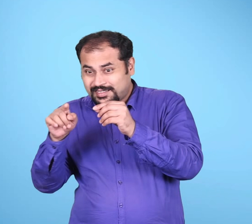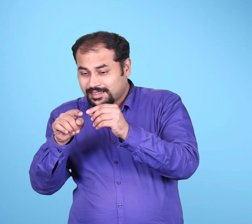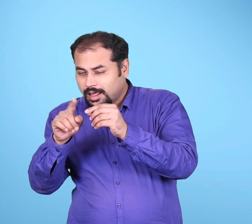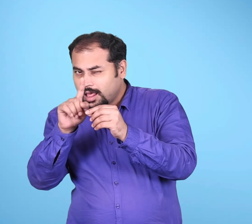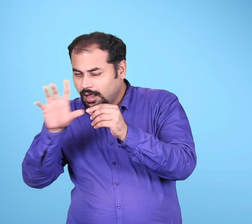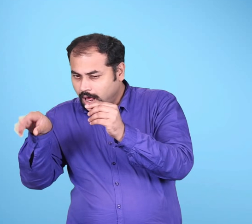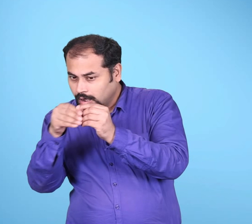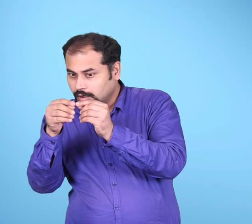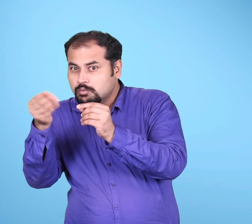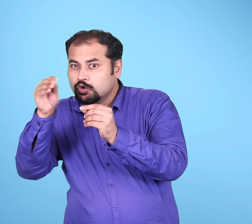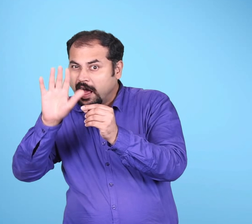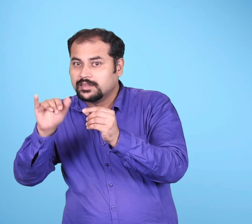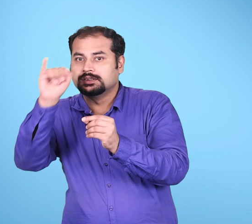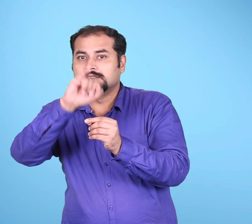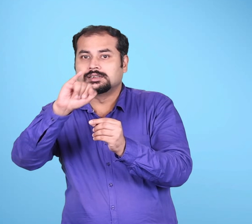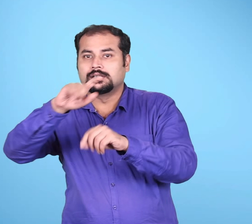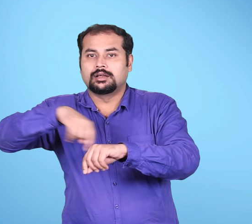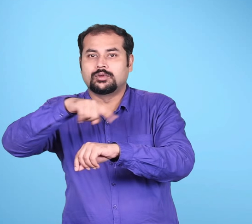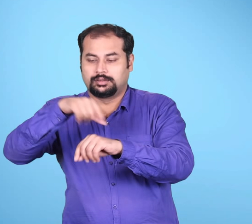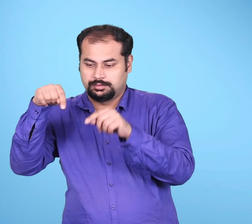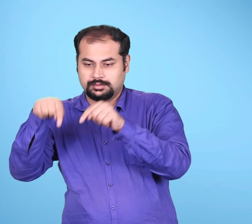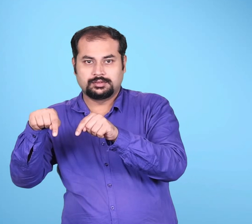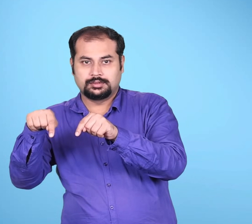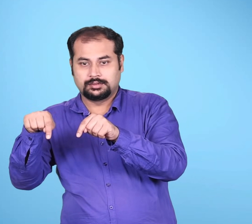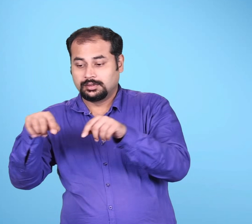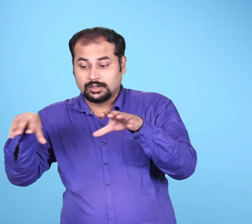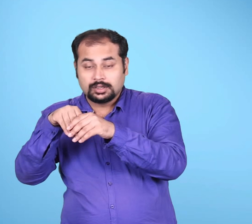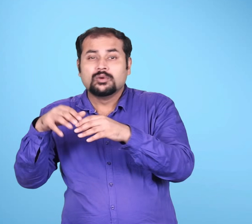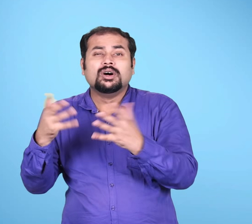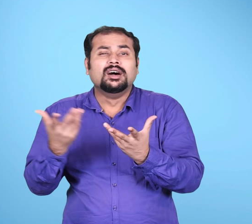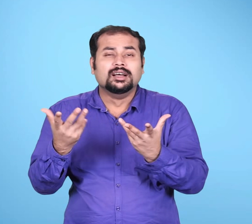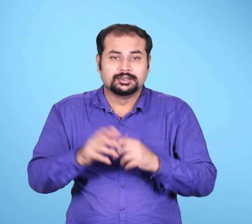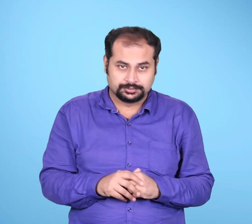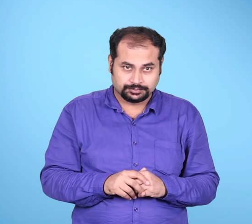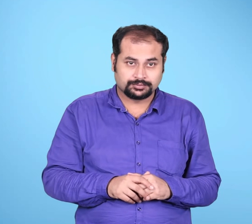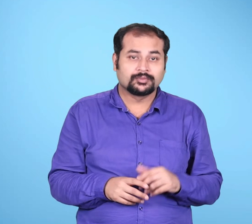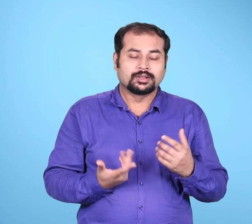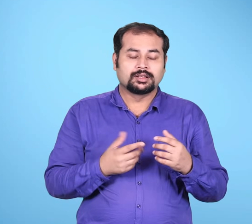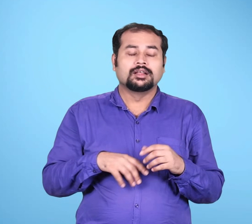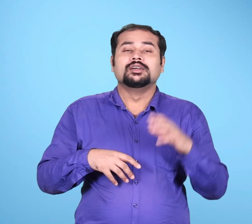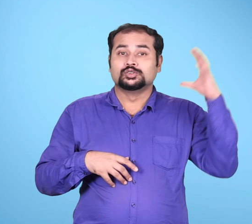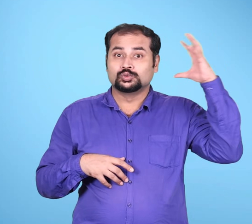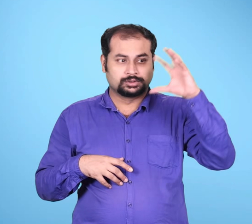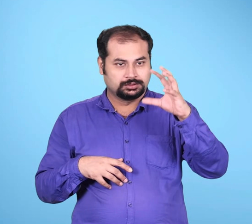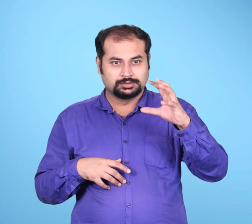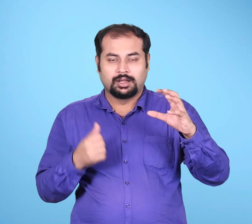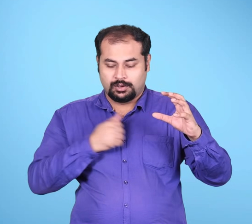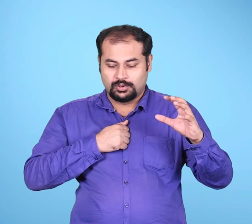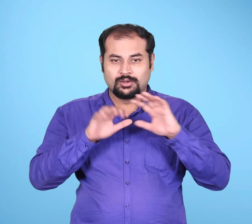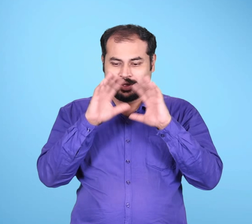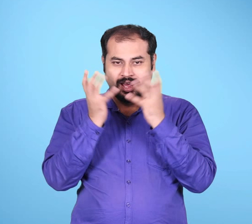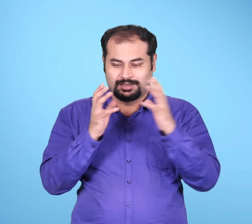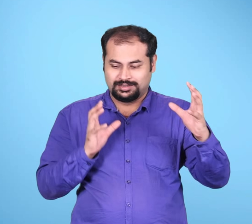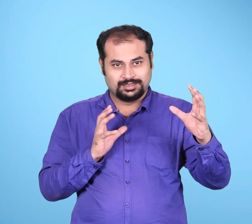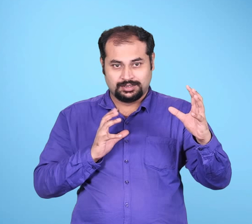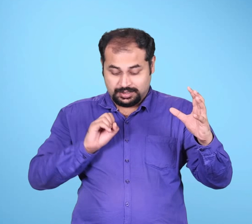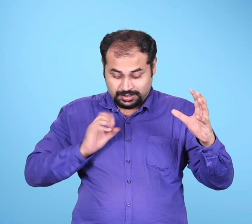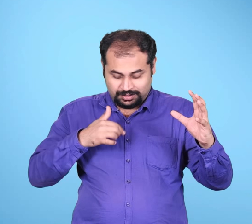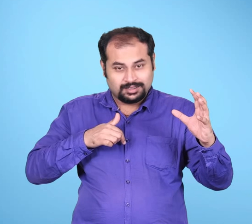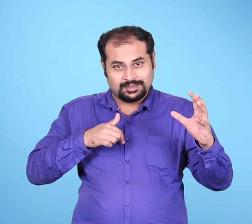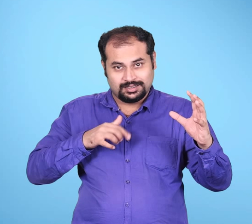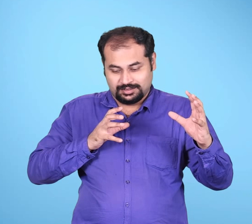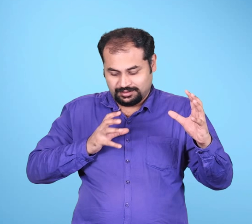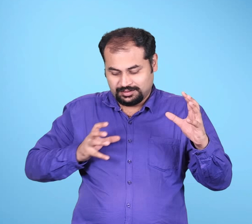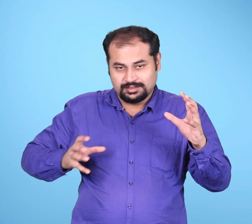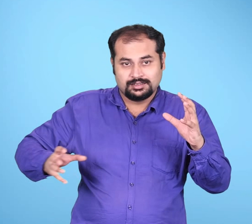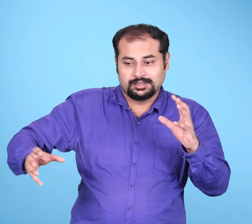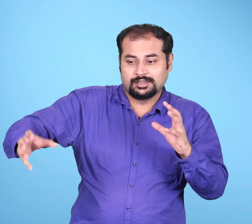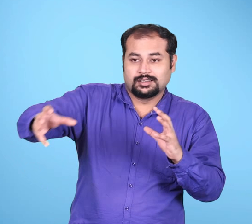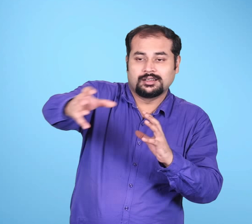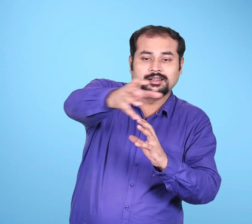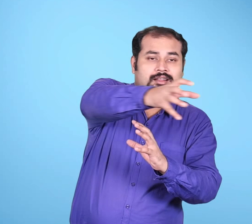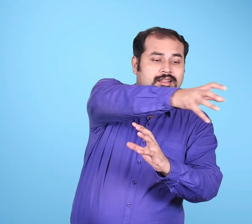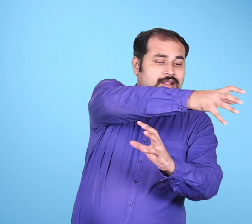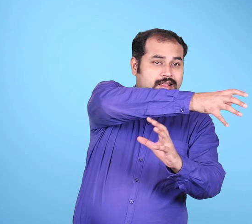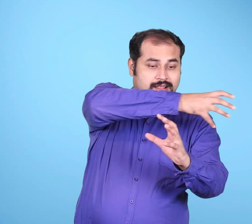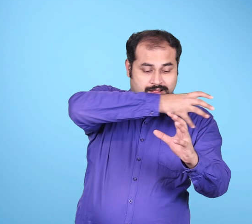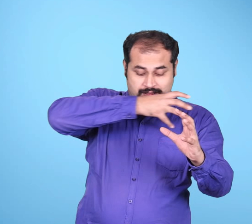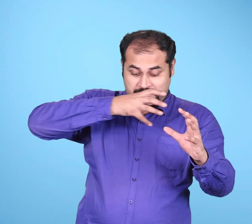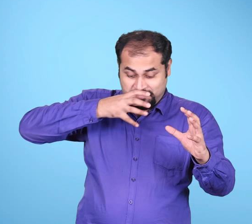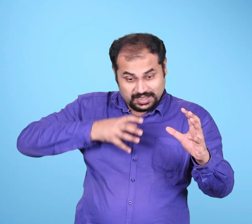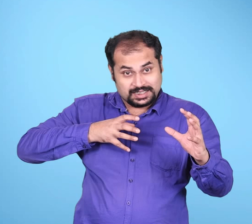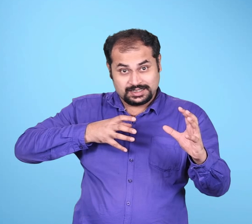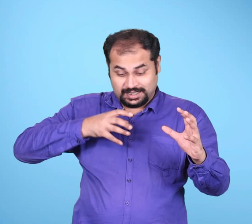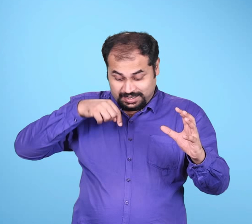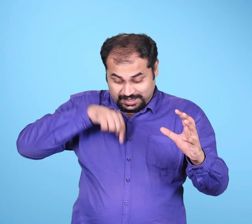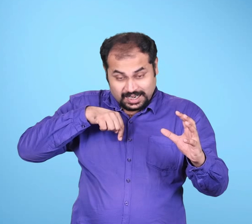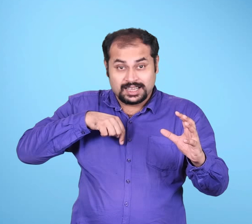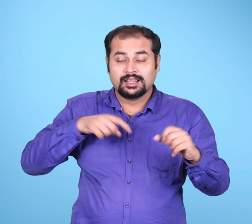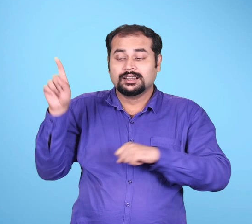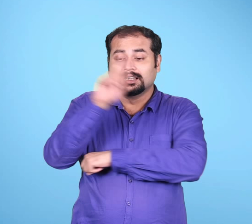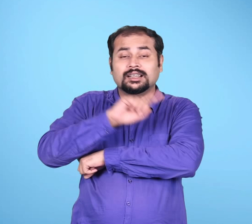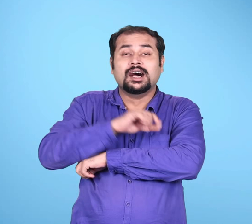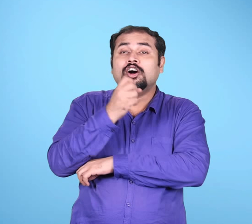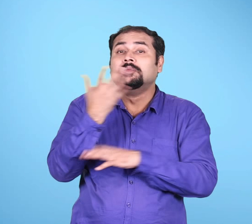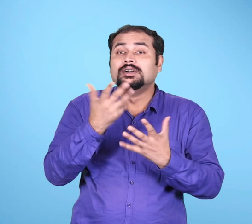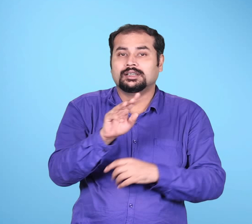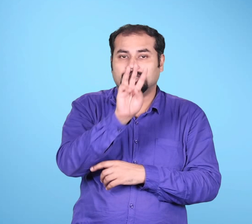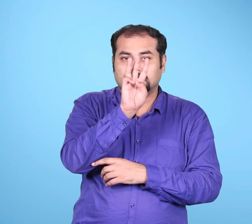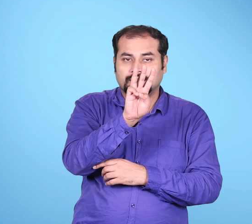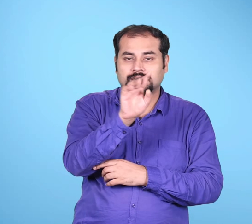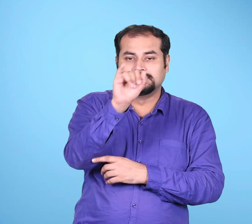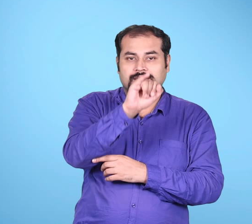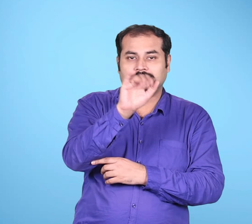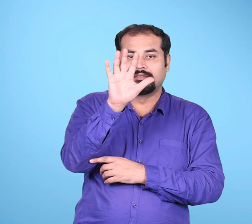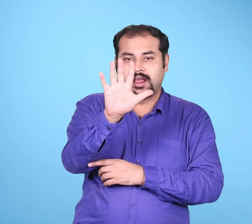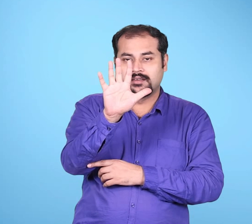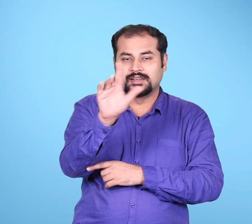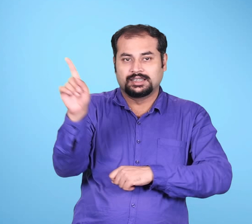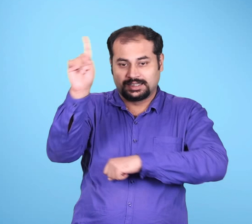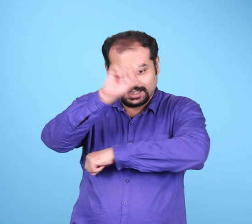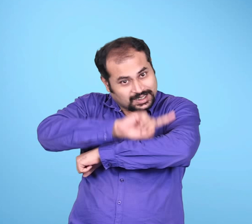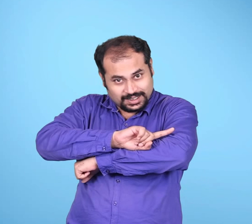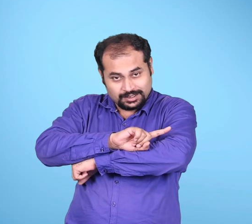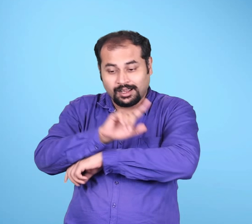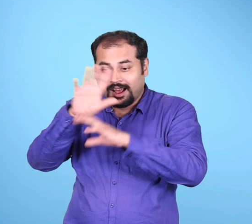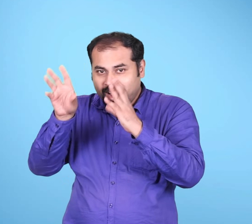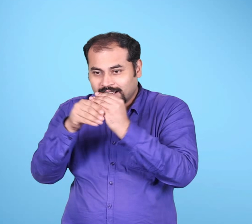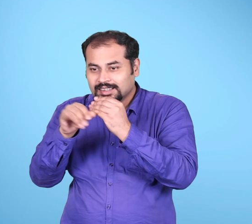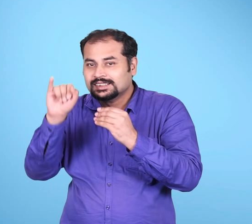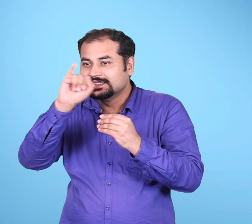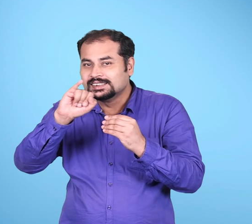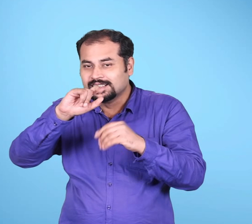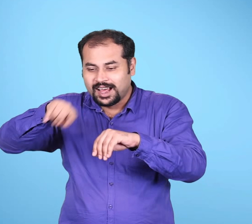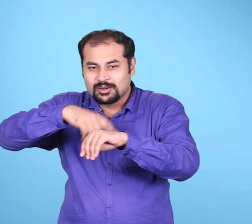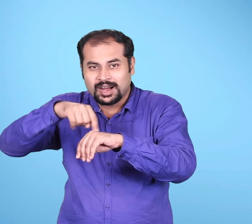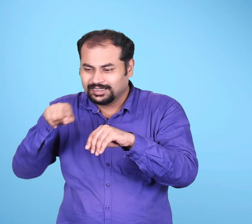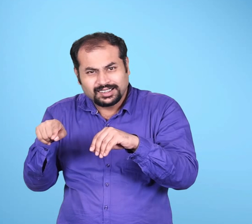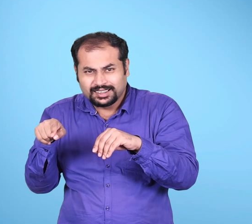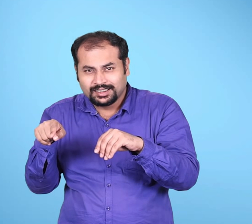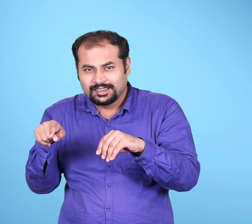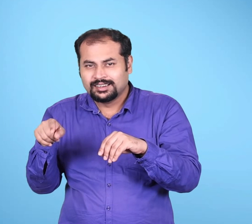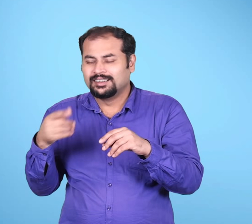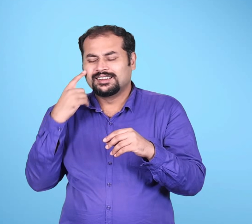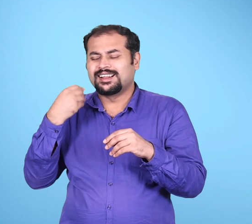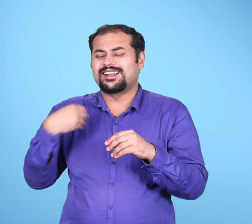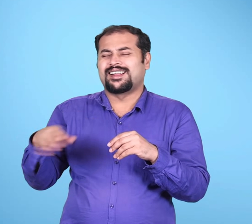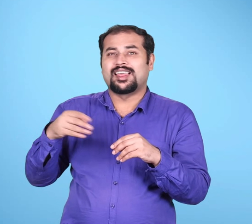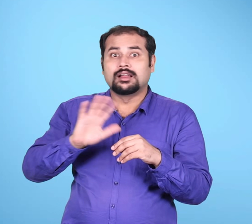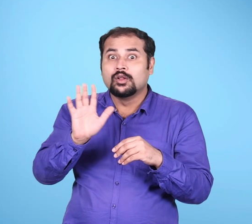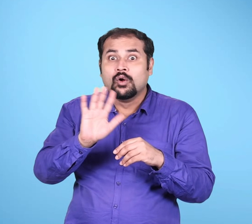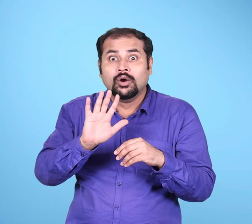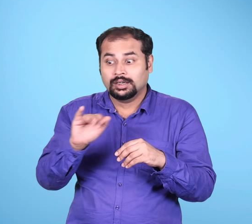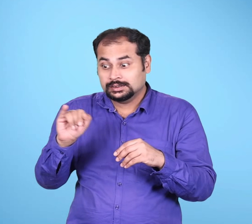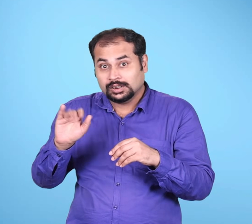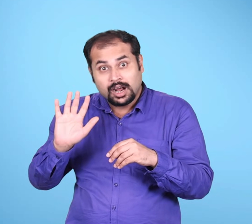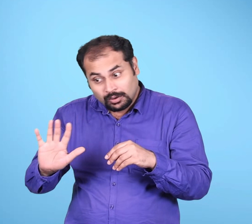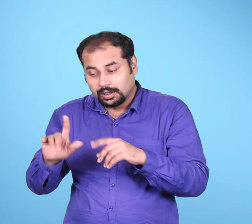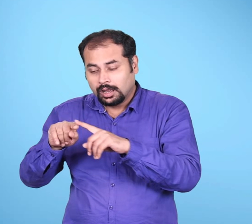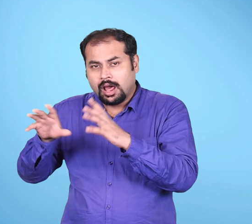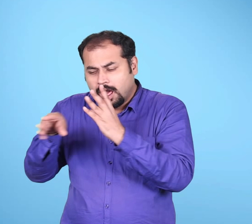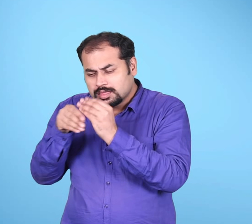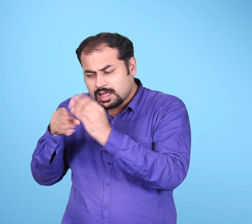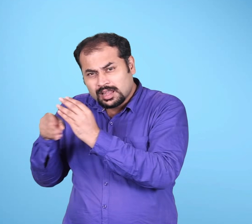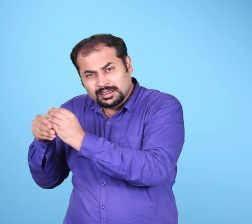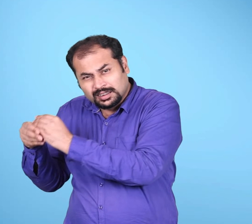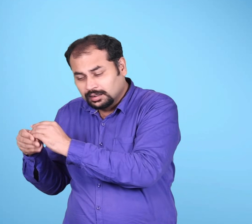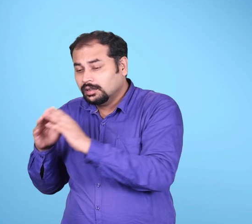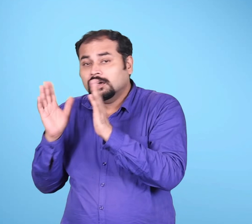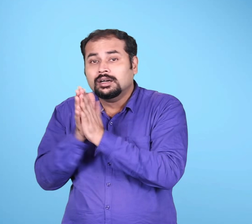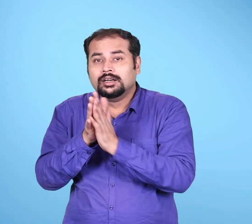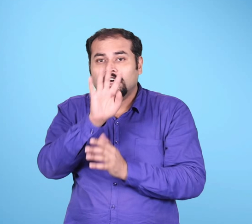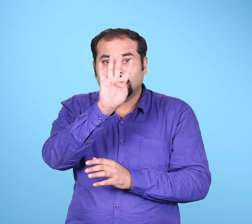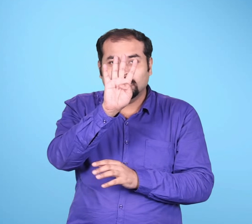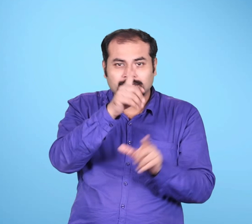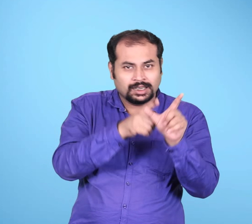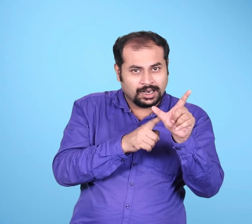to complete one revolution. However, we consider a year as consisting of 365 days and ignore 6 hours for the sake of convenience. These 6 hours